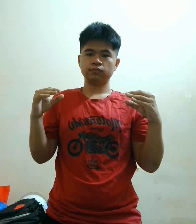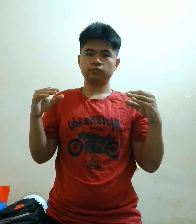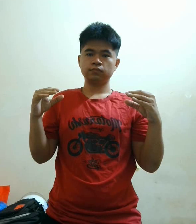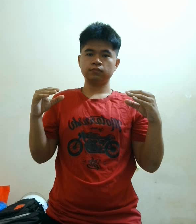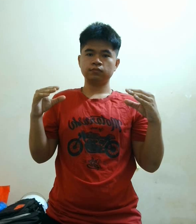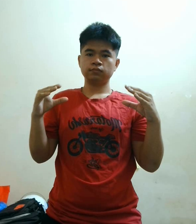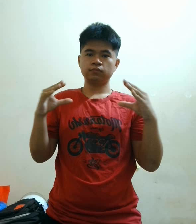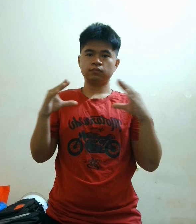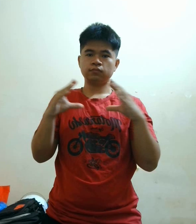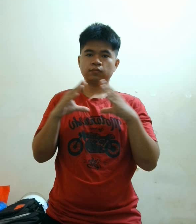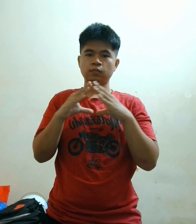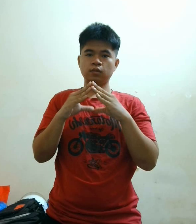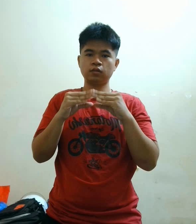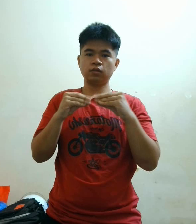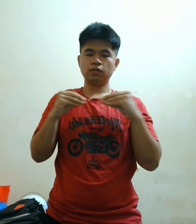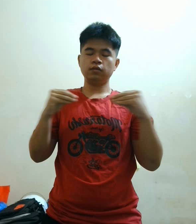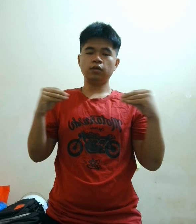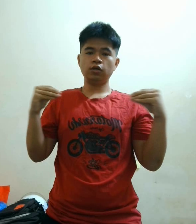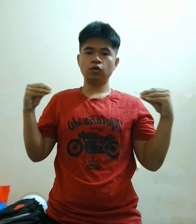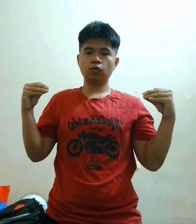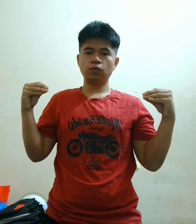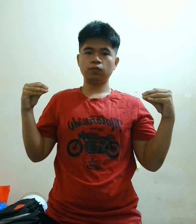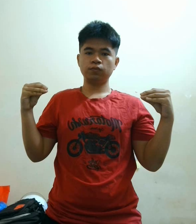nhieu